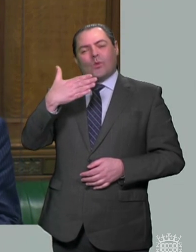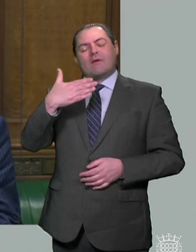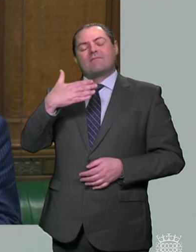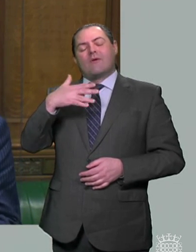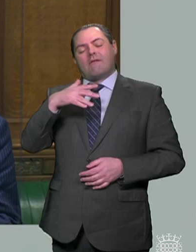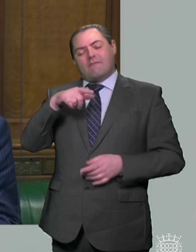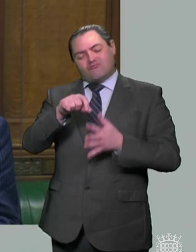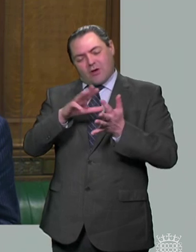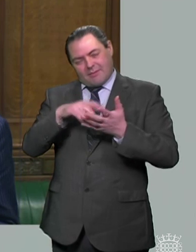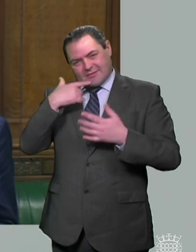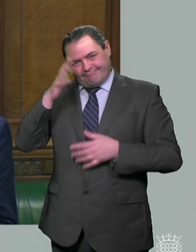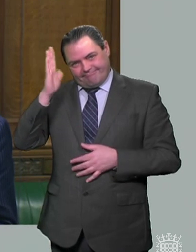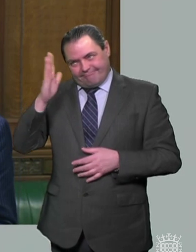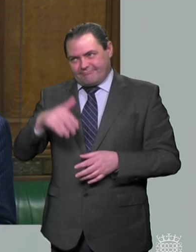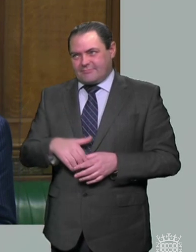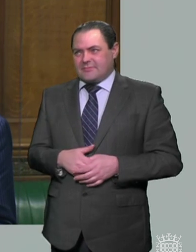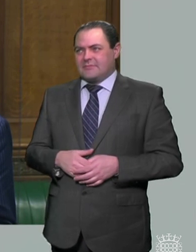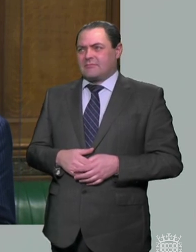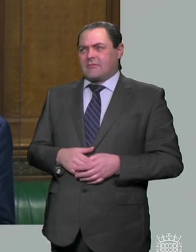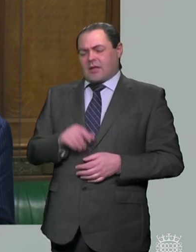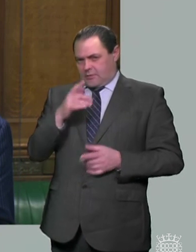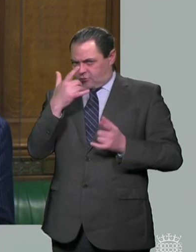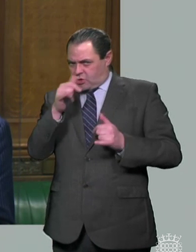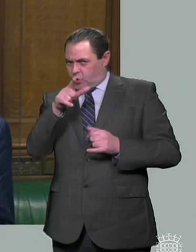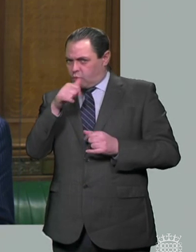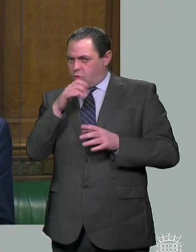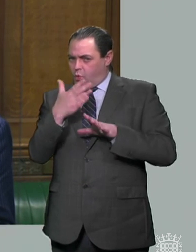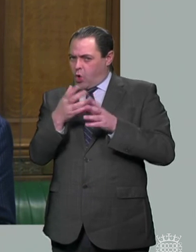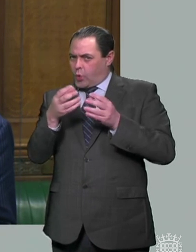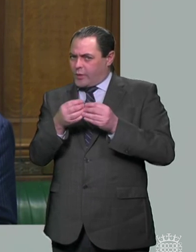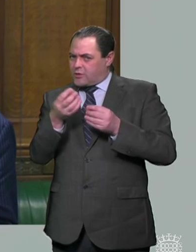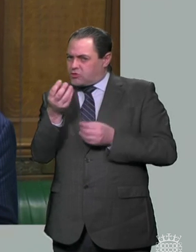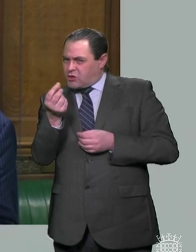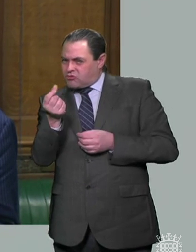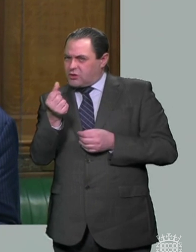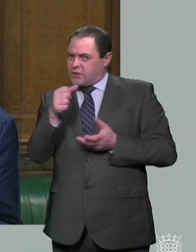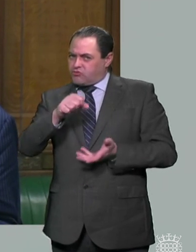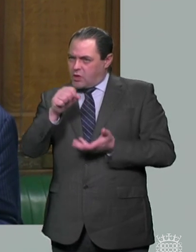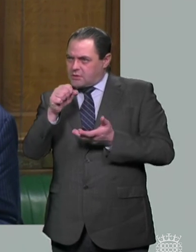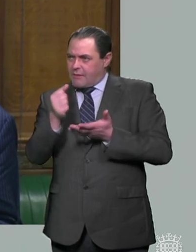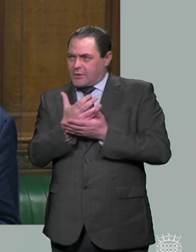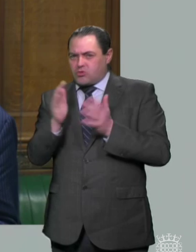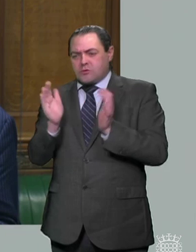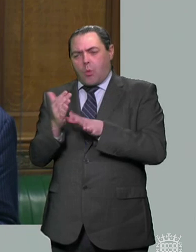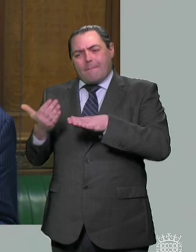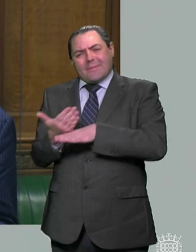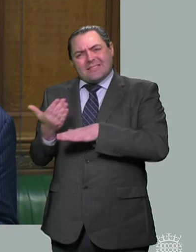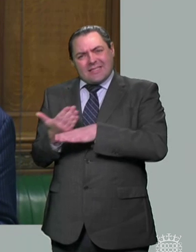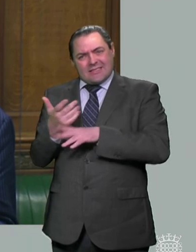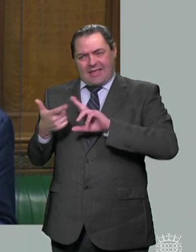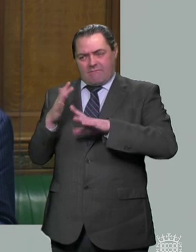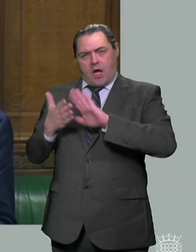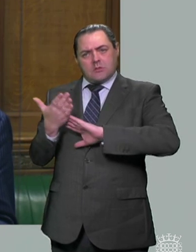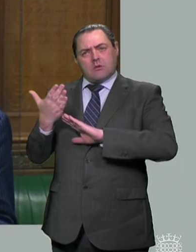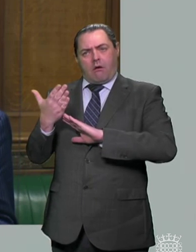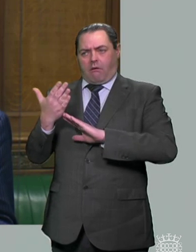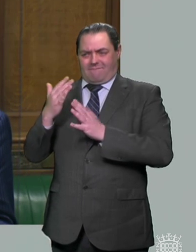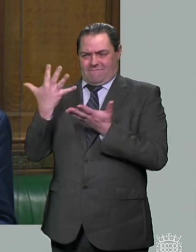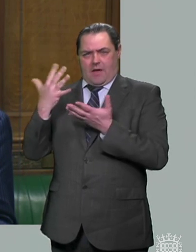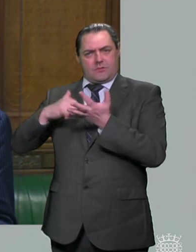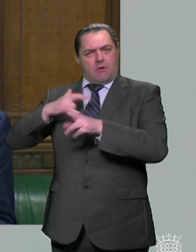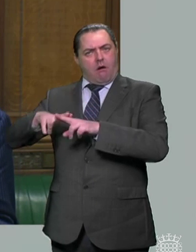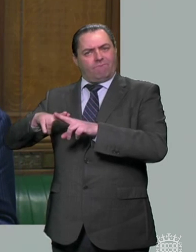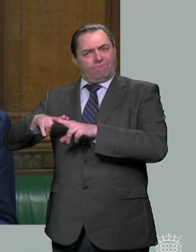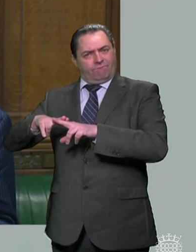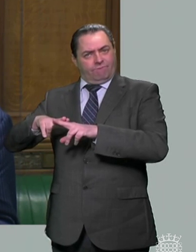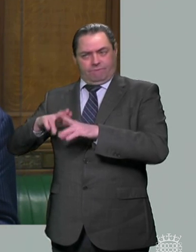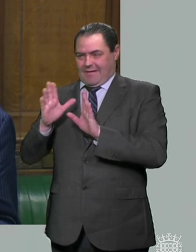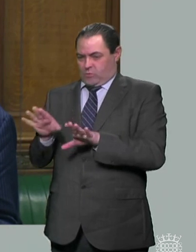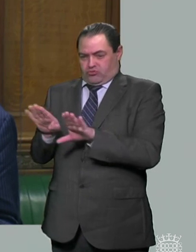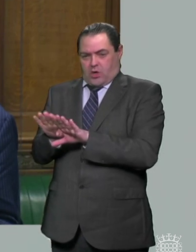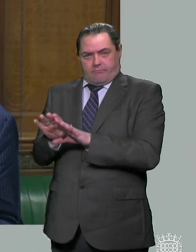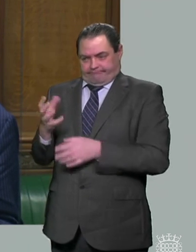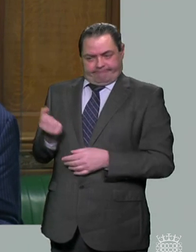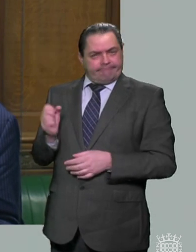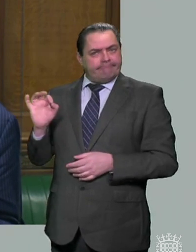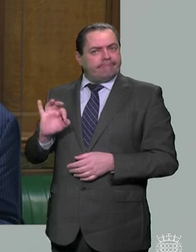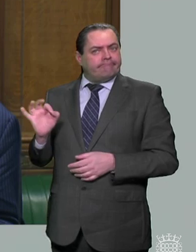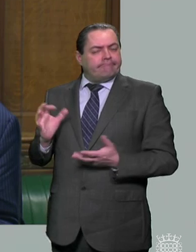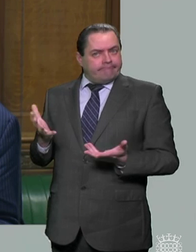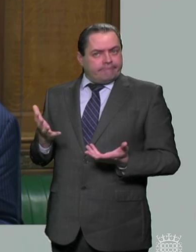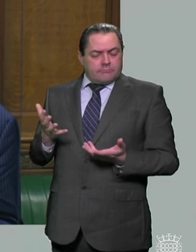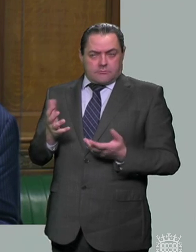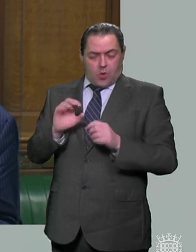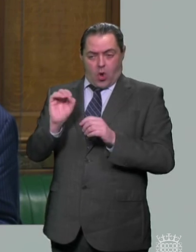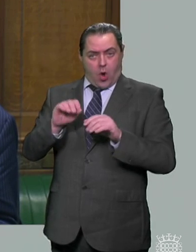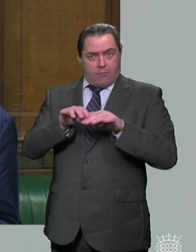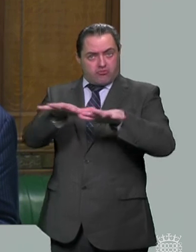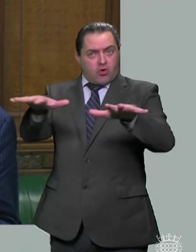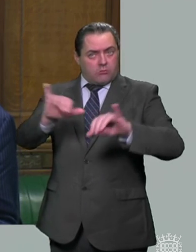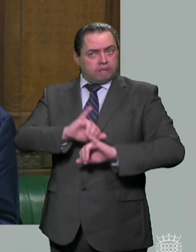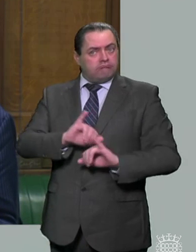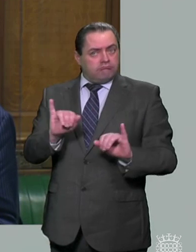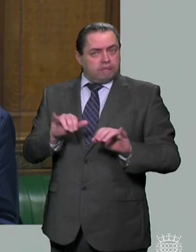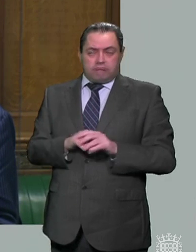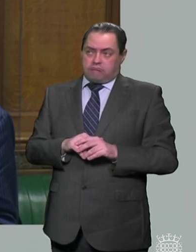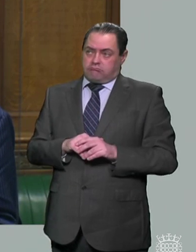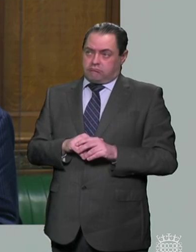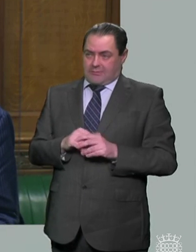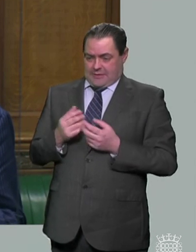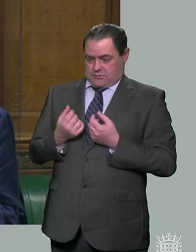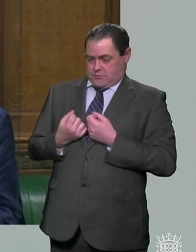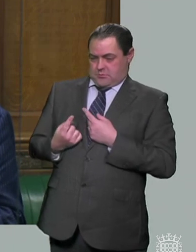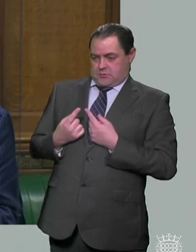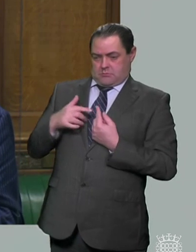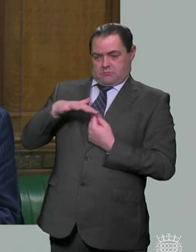Will he outline whether he intends to work with the Chancellor and the Treasury to provide a scheme for small businesses that employ fewer than five people and have to close with no income if there is a contagious omicron case or a close contact?